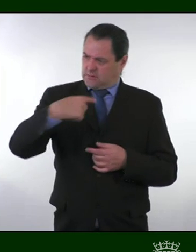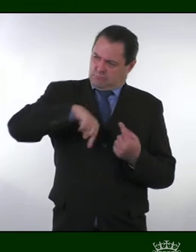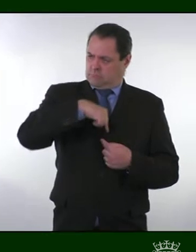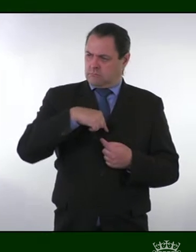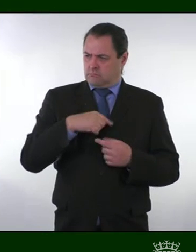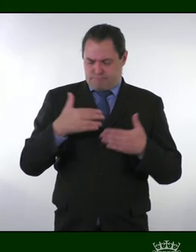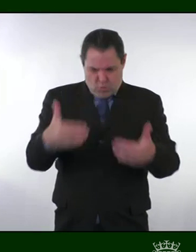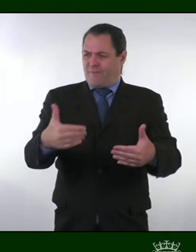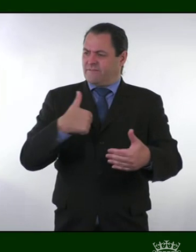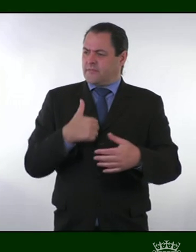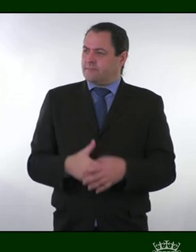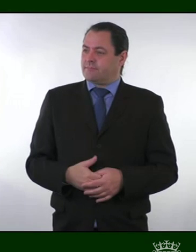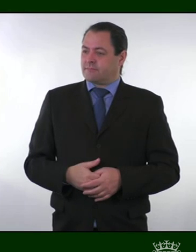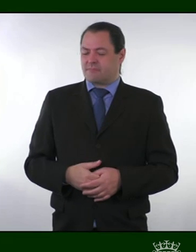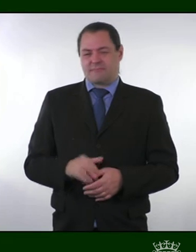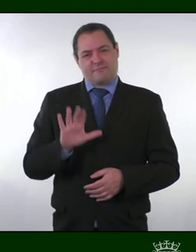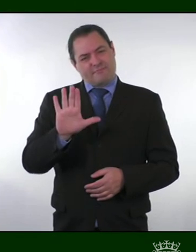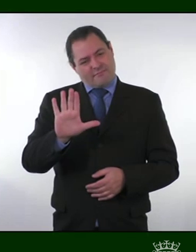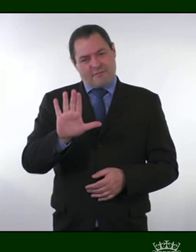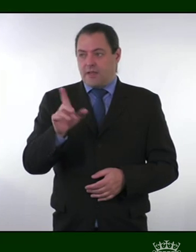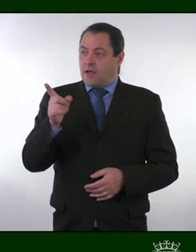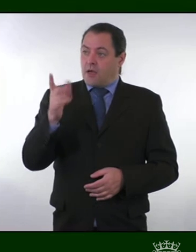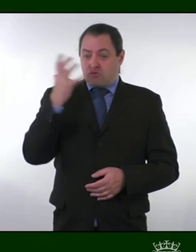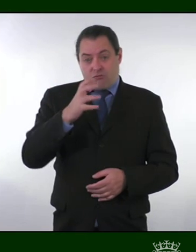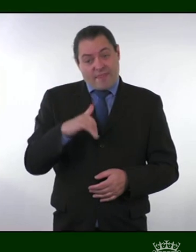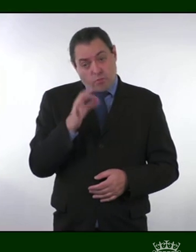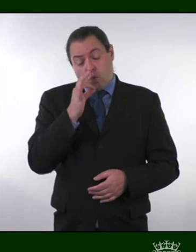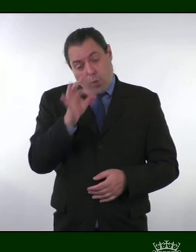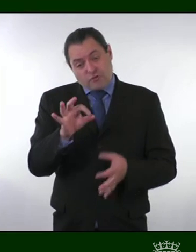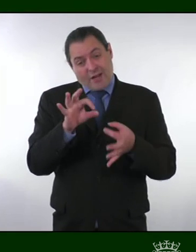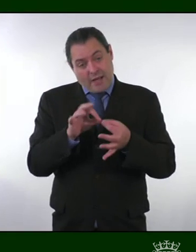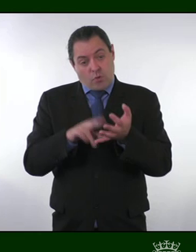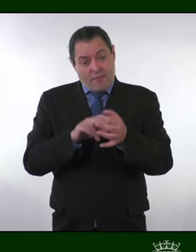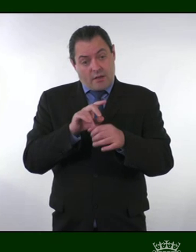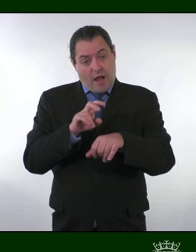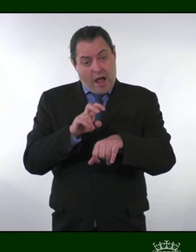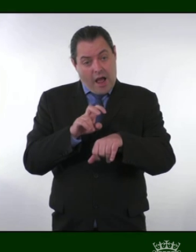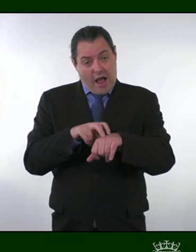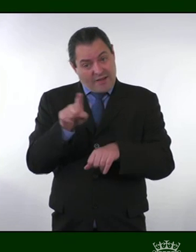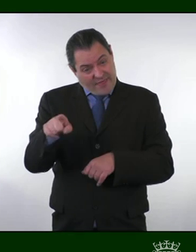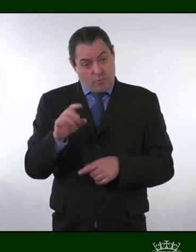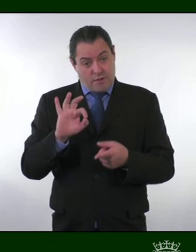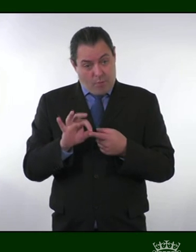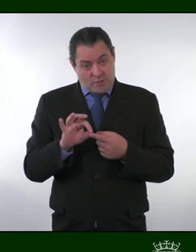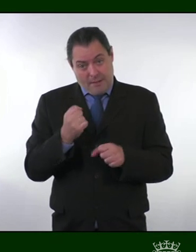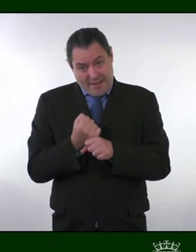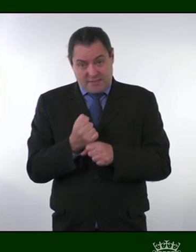There was a question about the allegation regarding Northern Ireland, and I was very concerned—that was the point I was making.